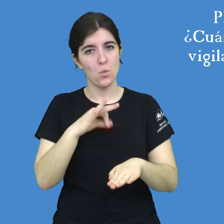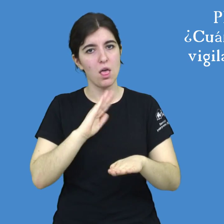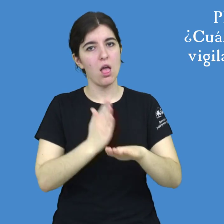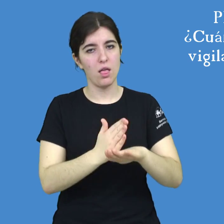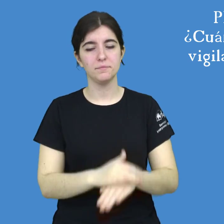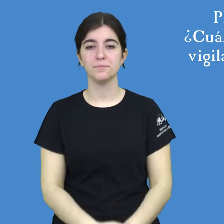afectar